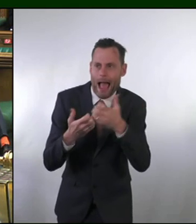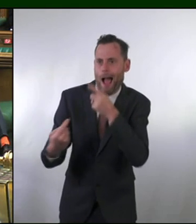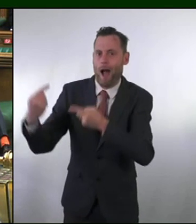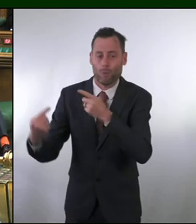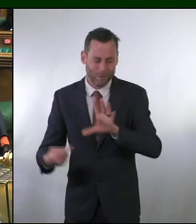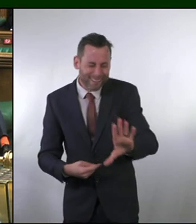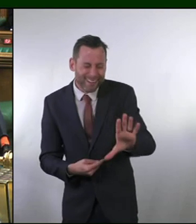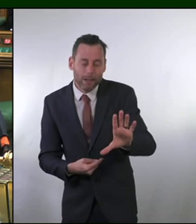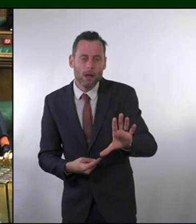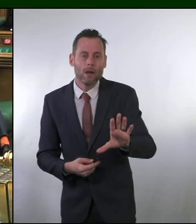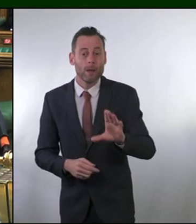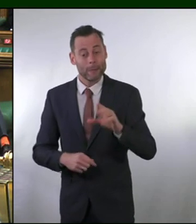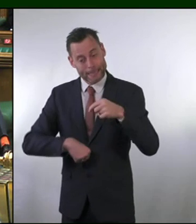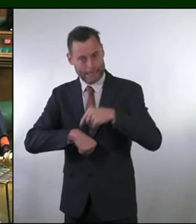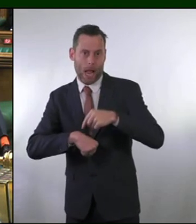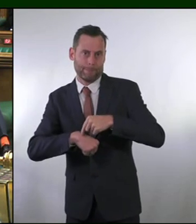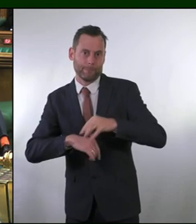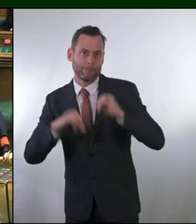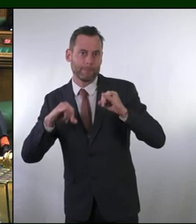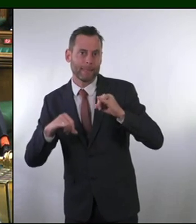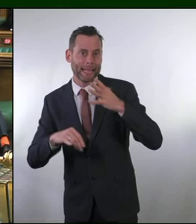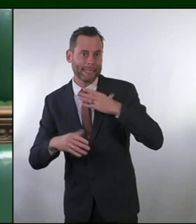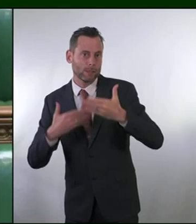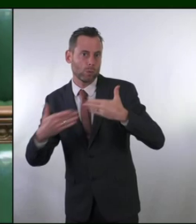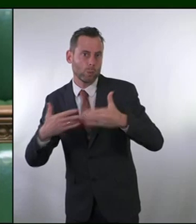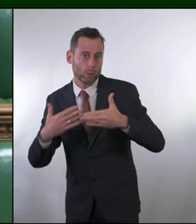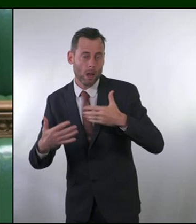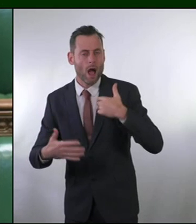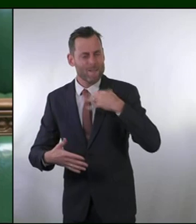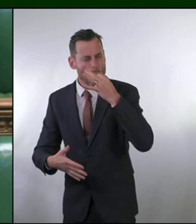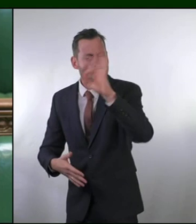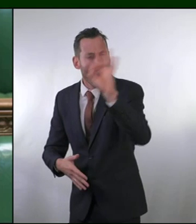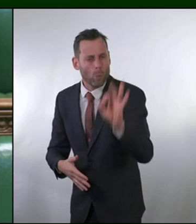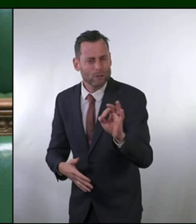Time is running out. Maybe he can seize the moment and answer a question.